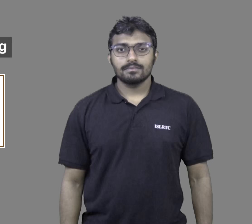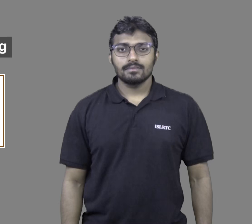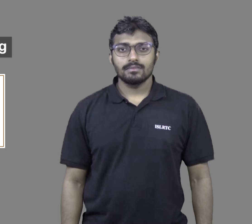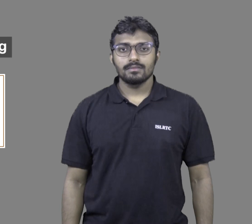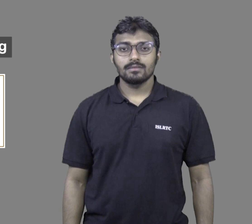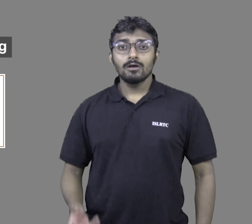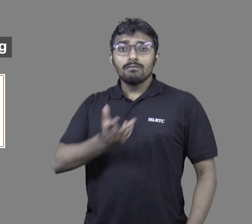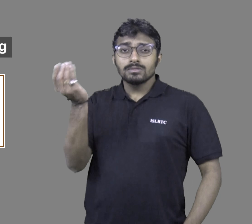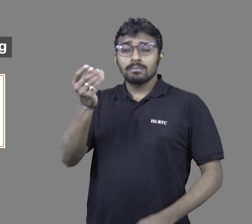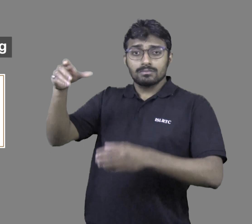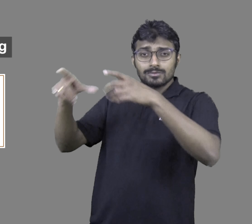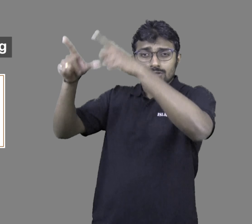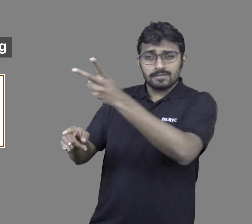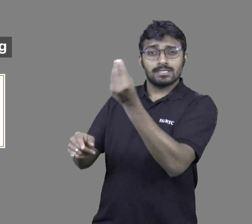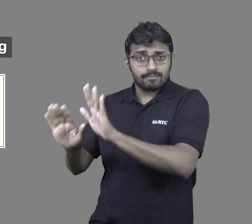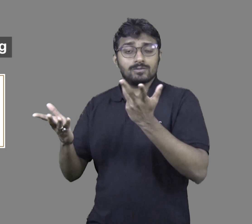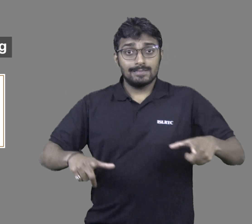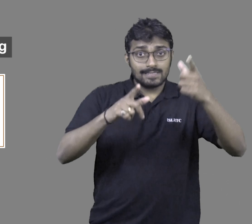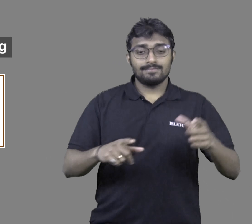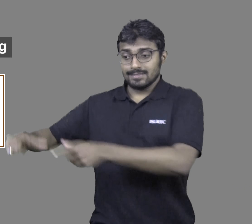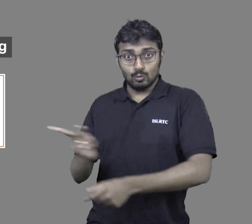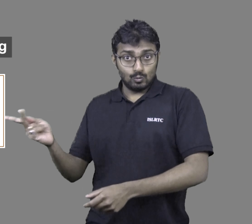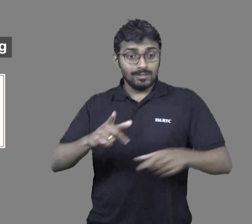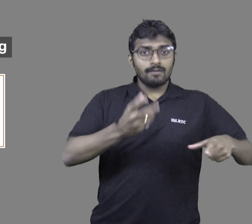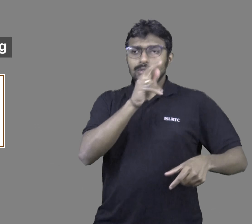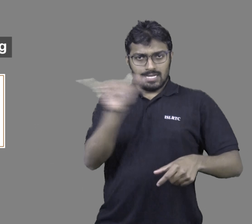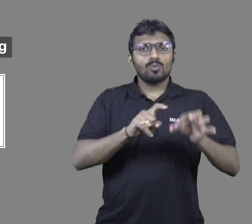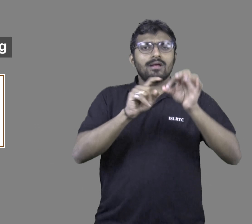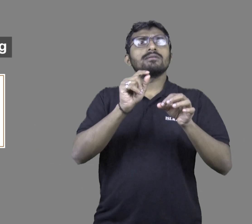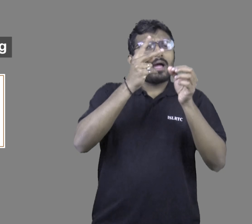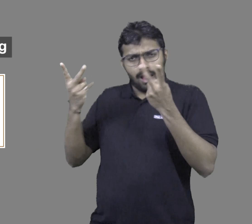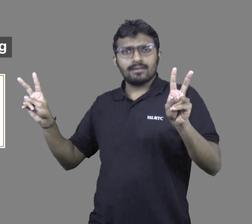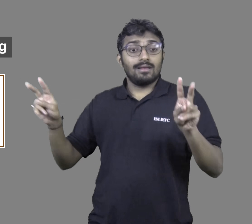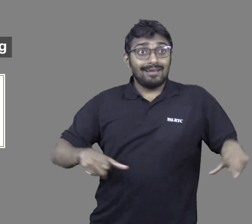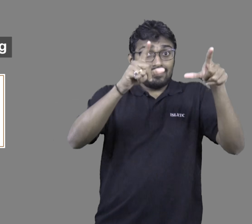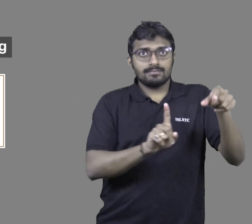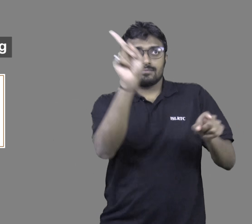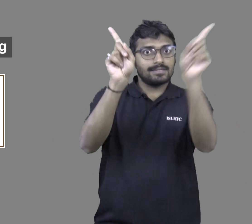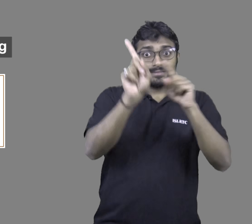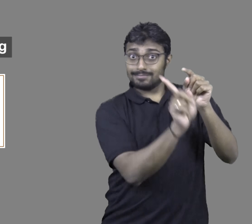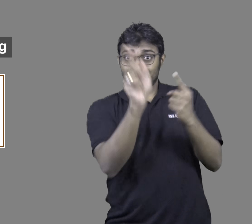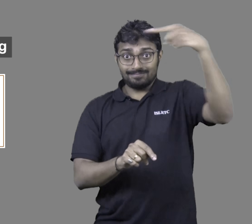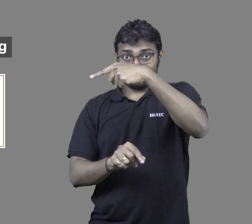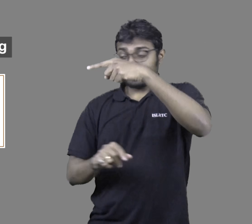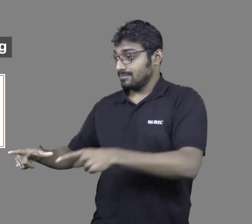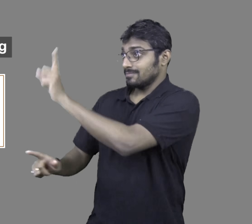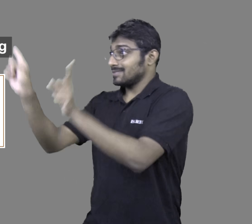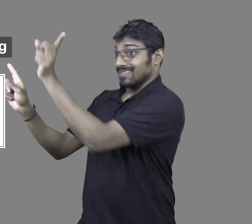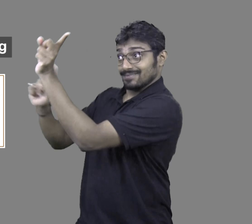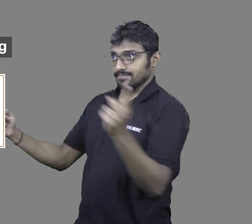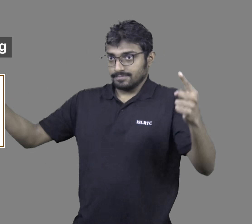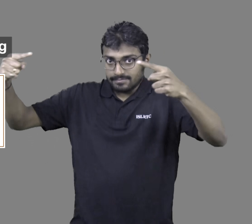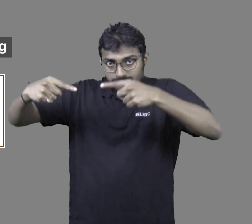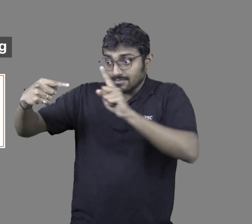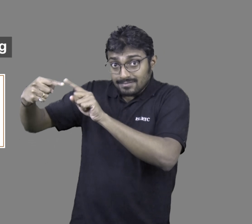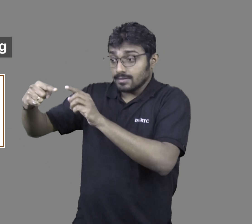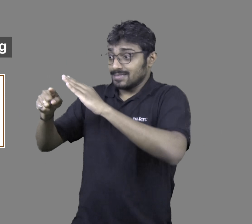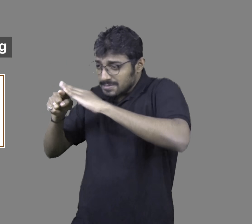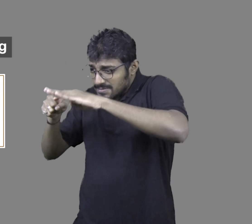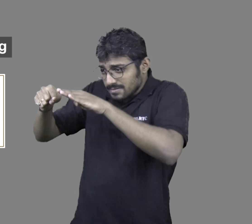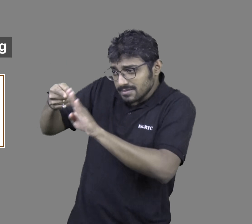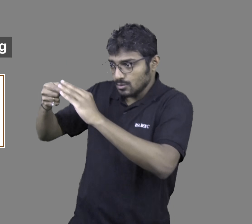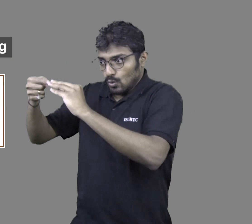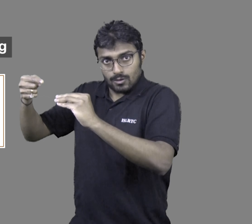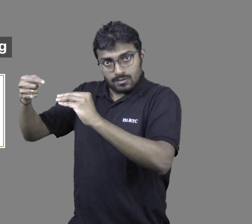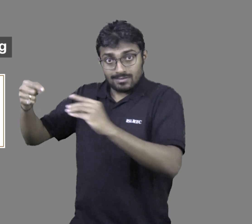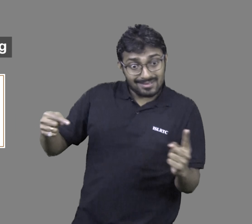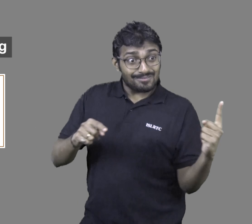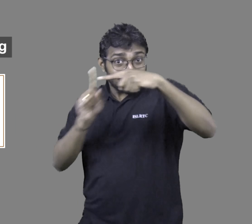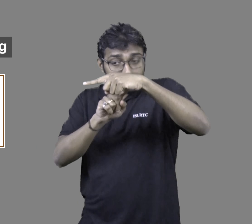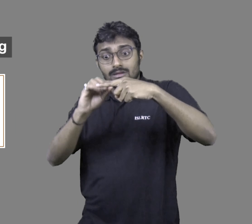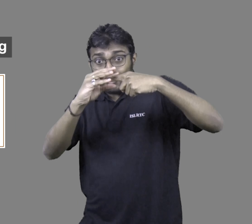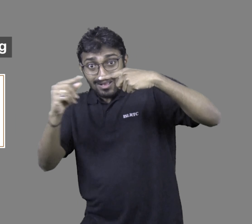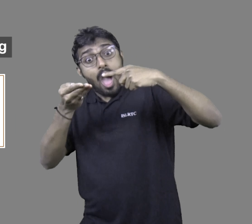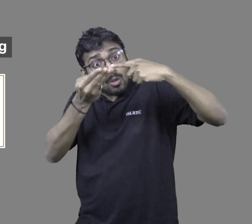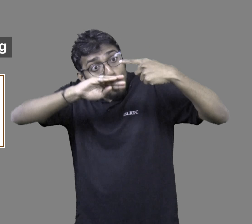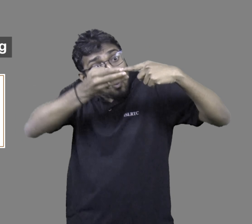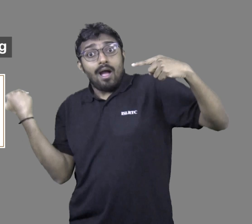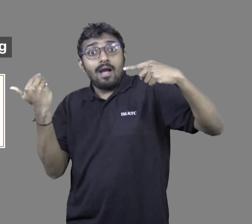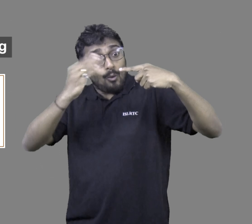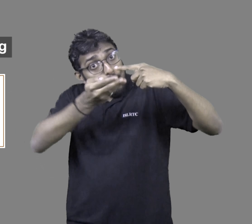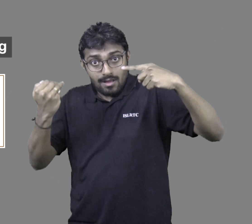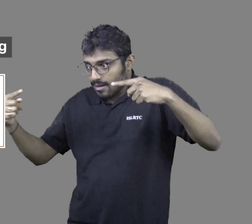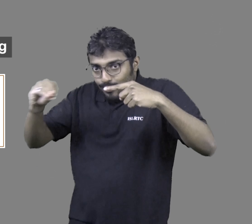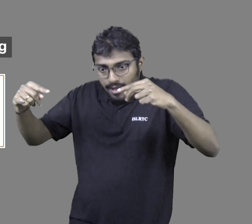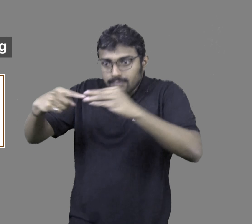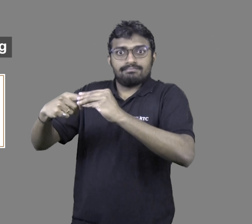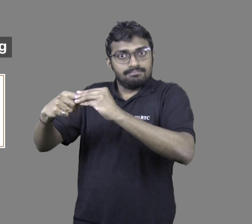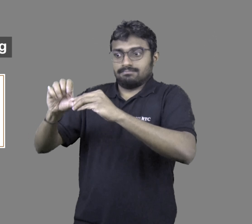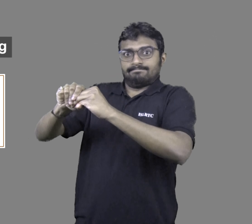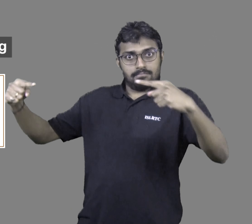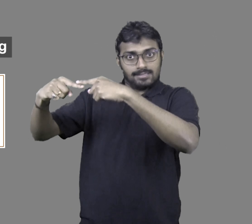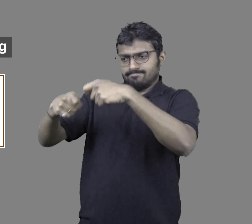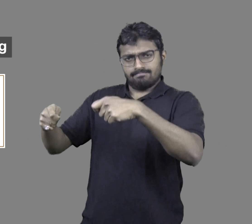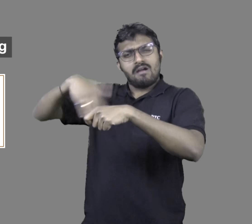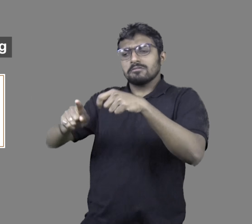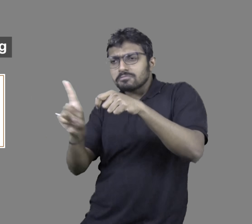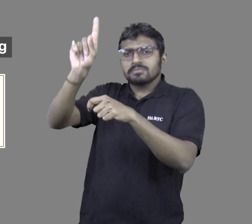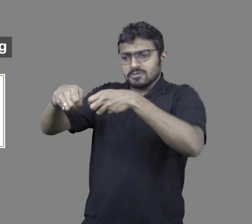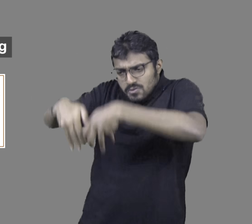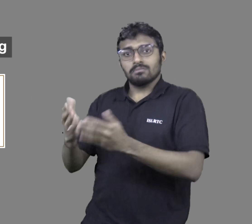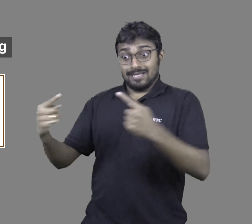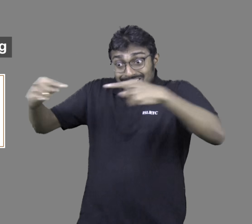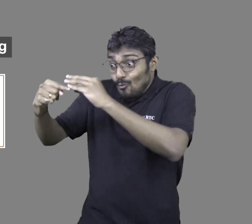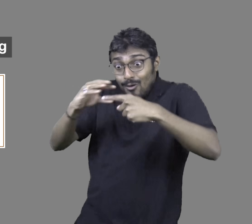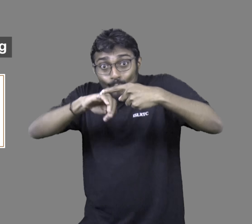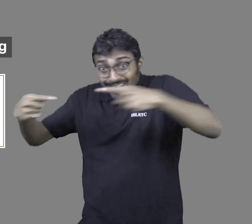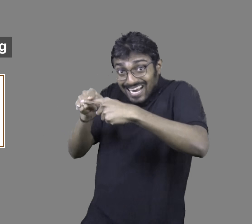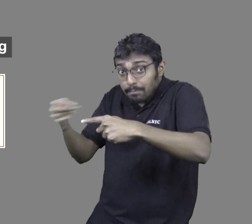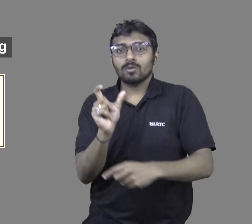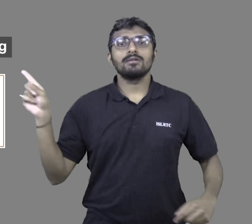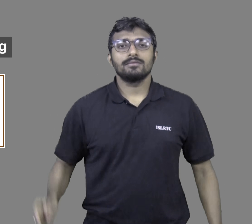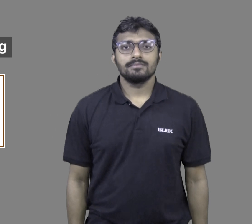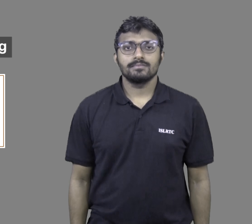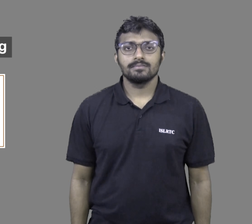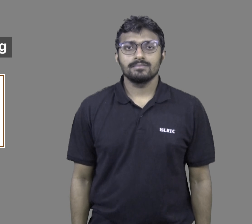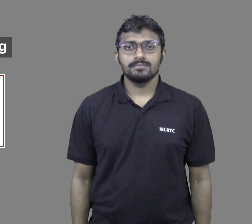Saddle Grafting